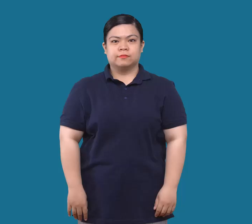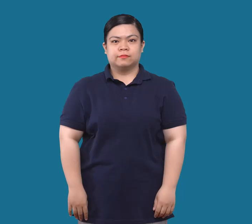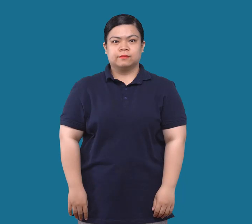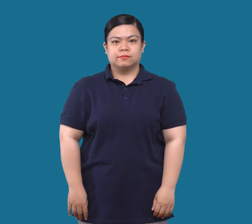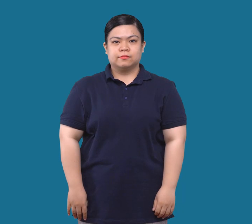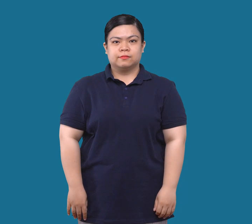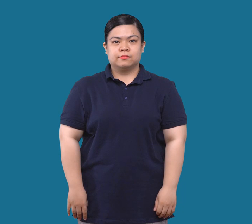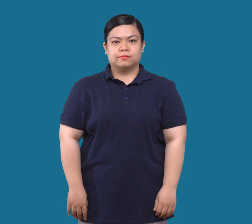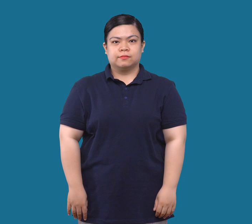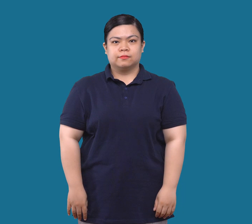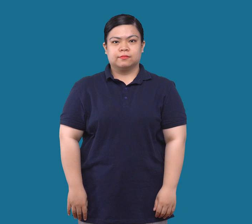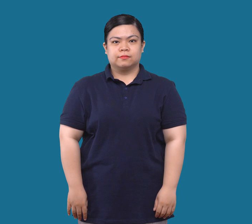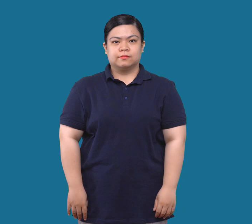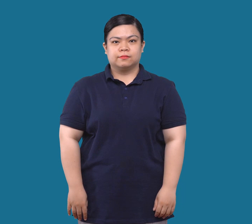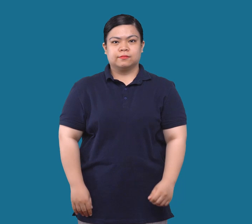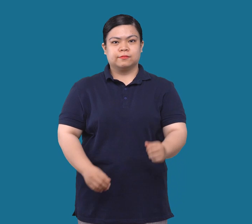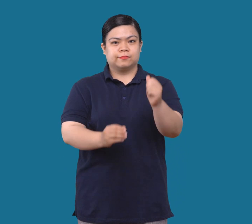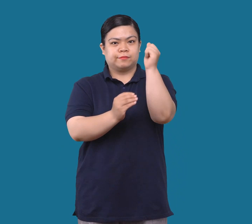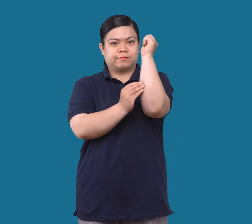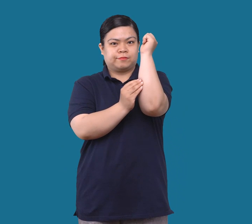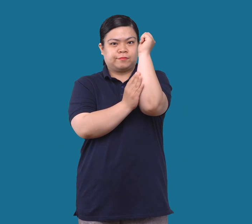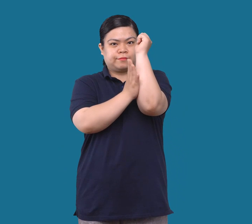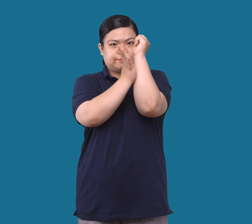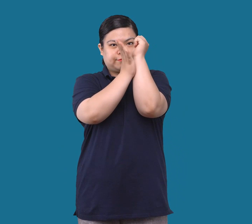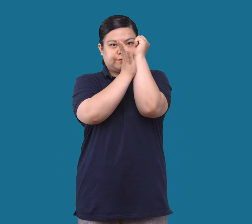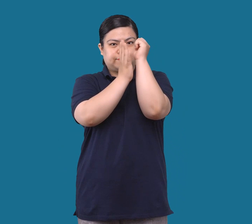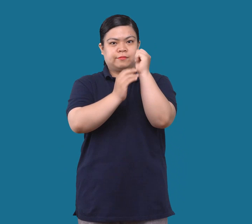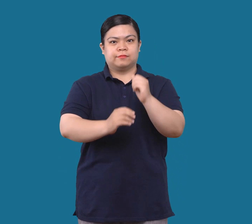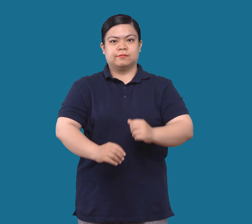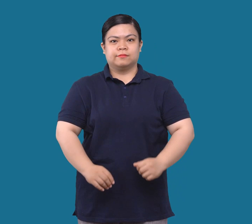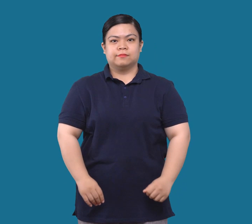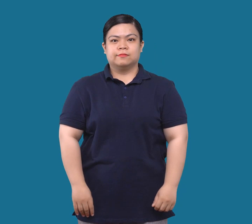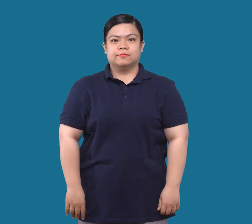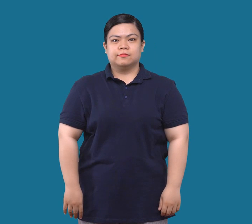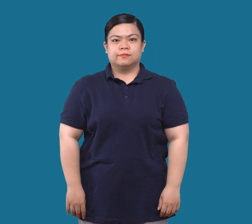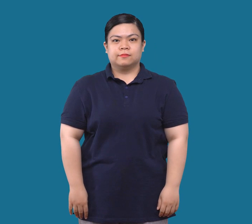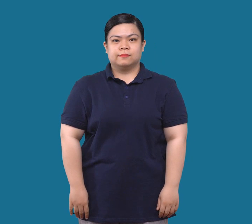rau cải